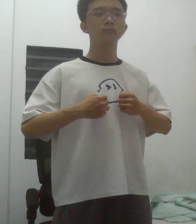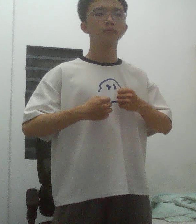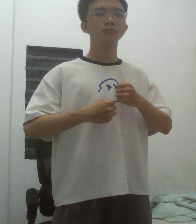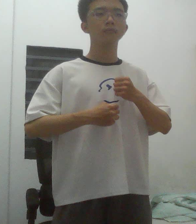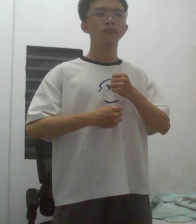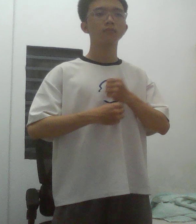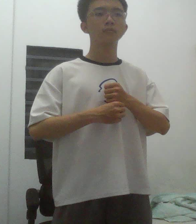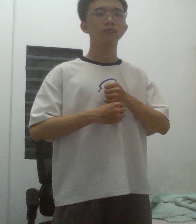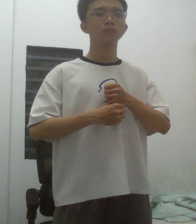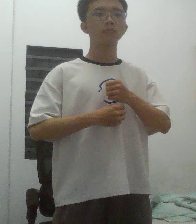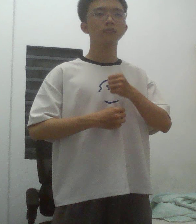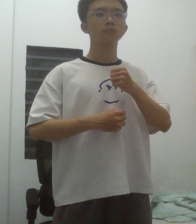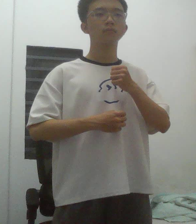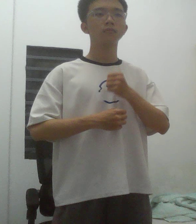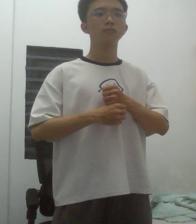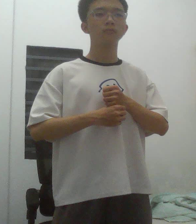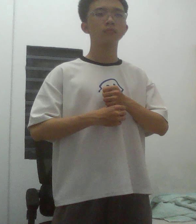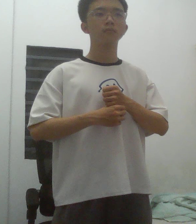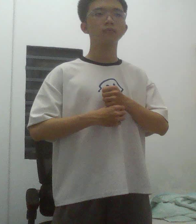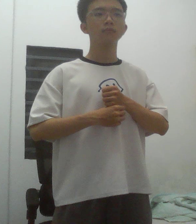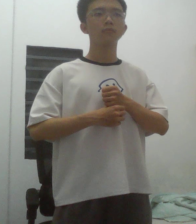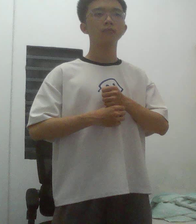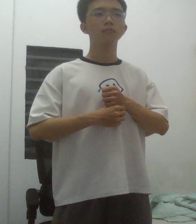cong viec